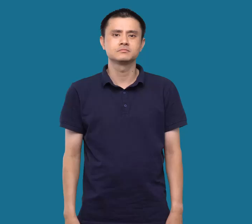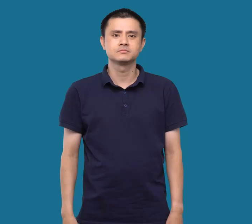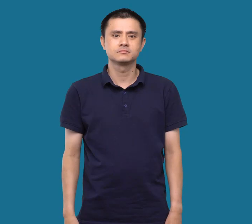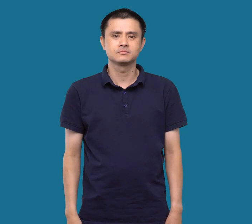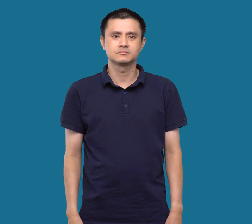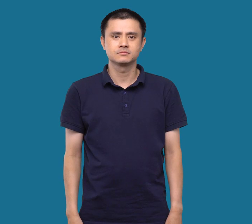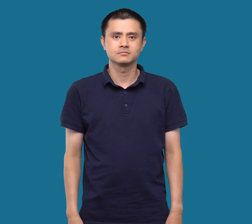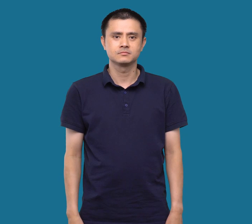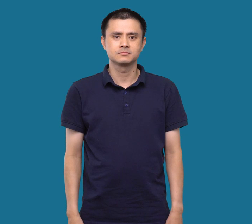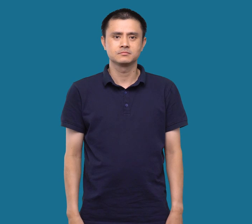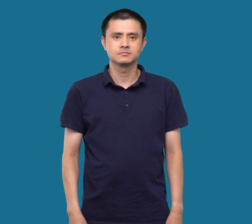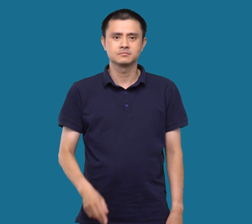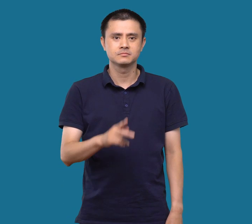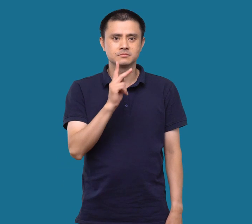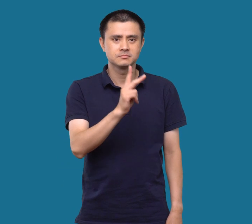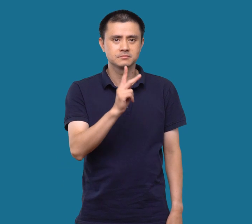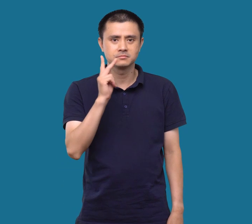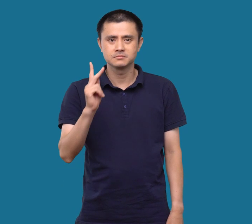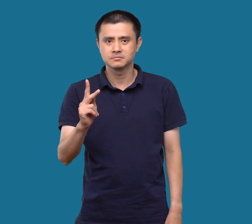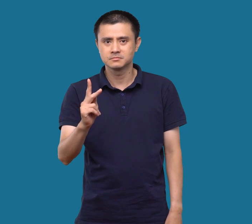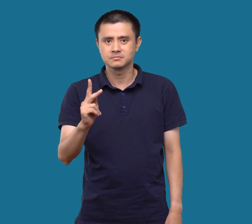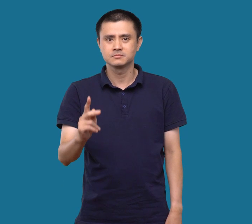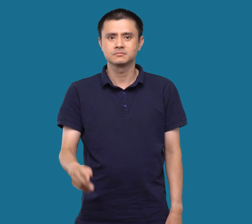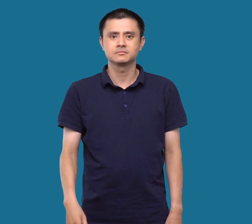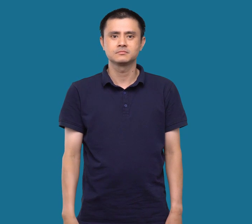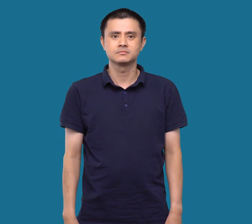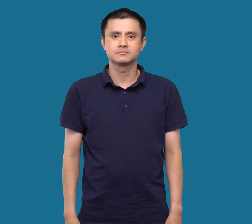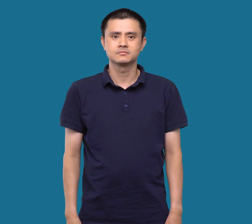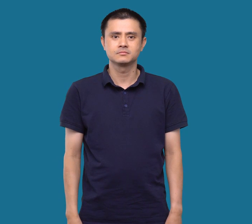khó khăn